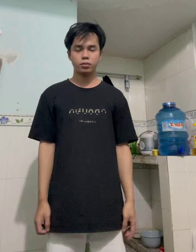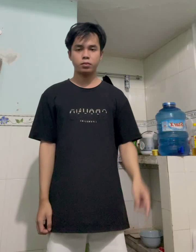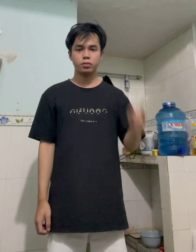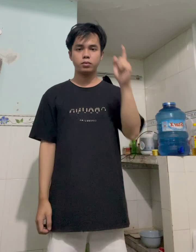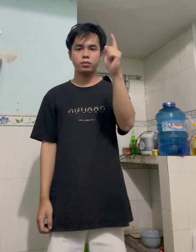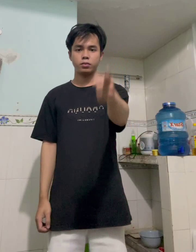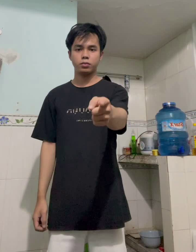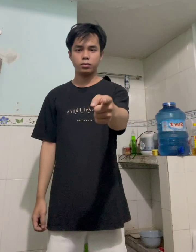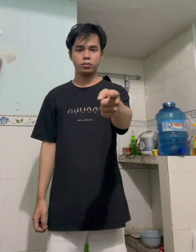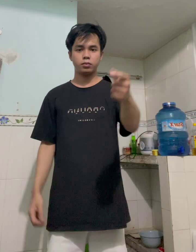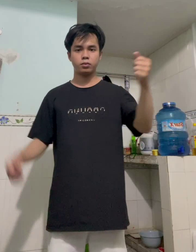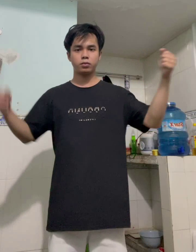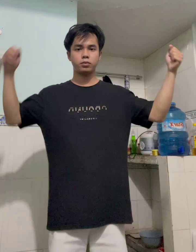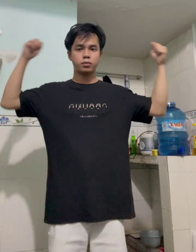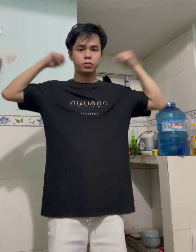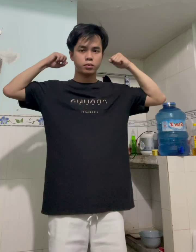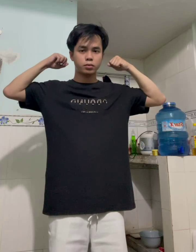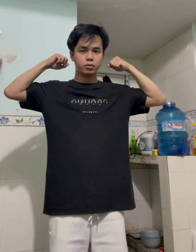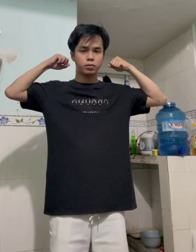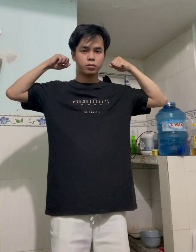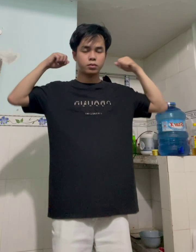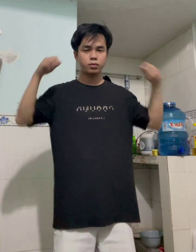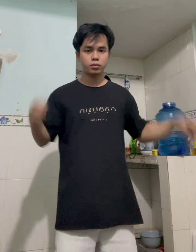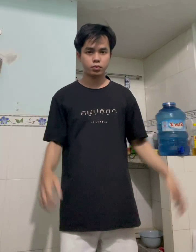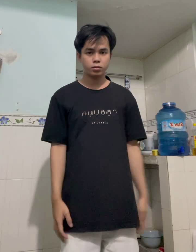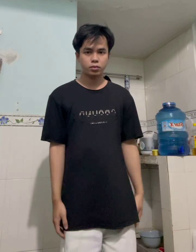ban khoe khong